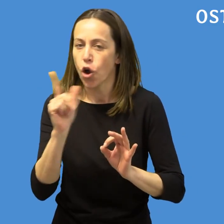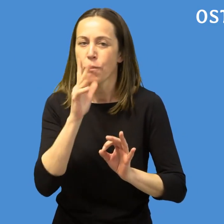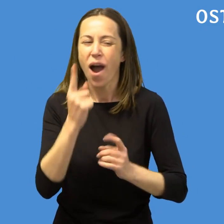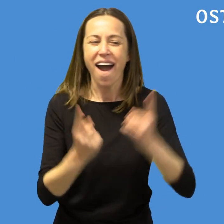motivo